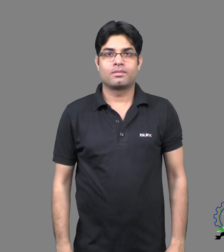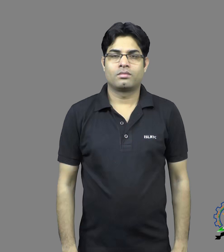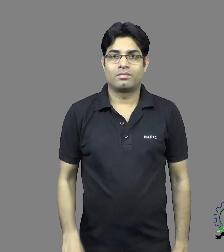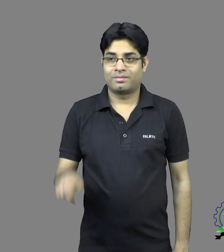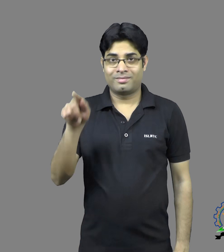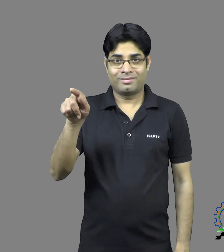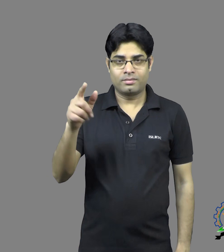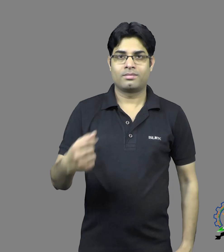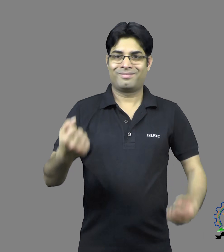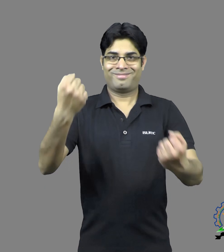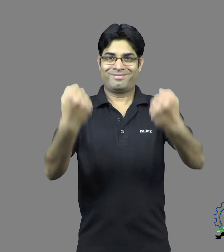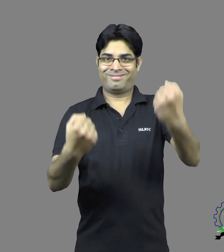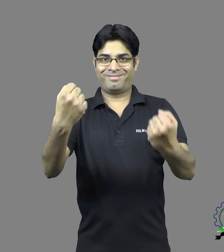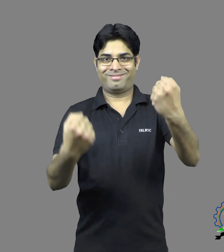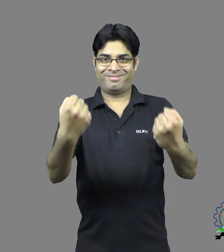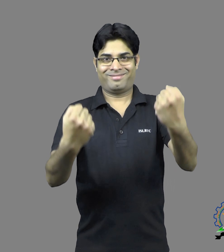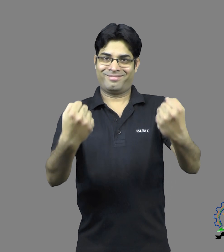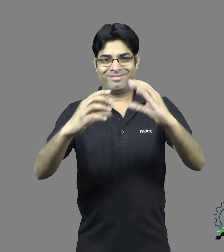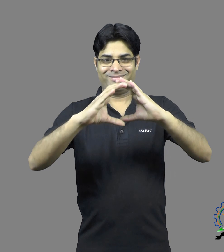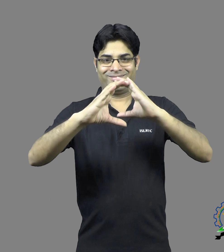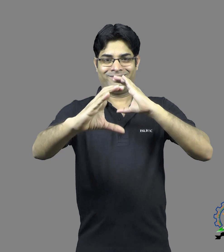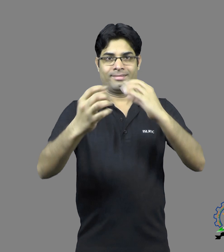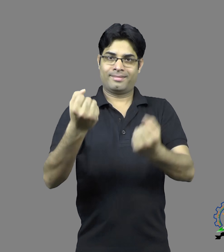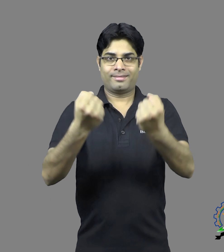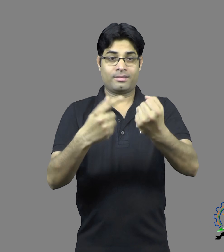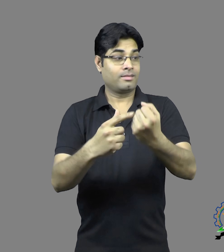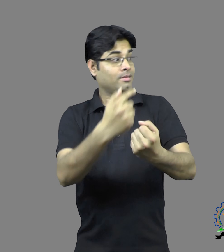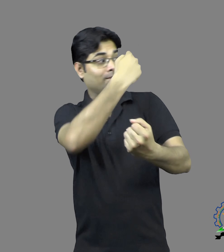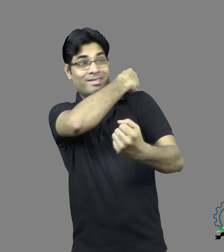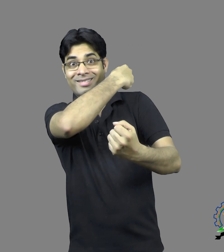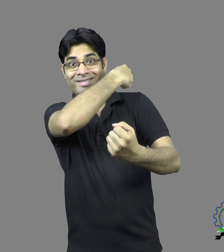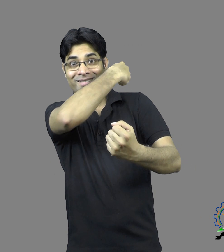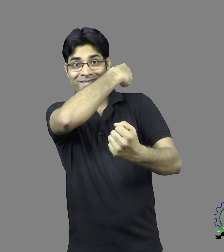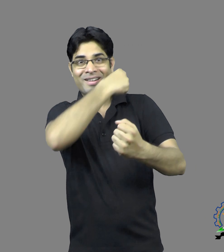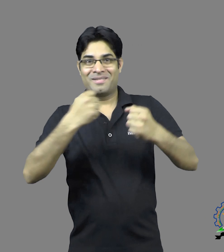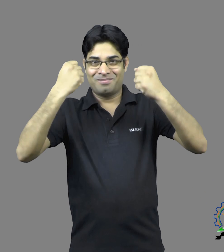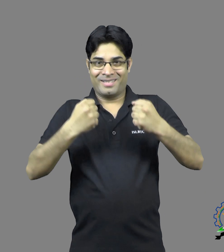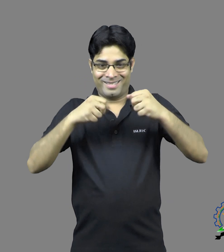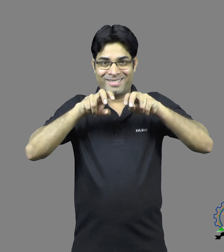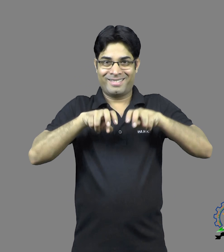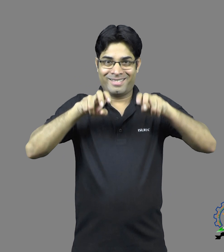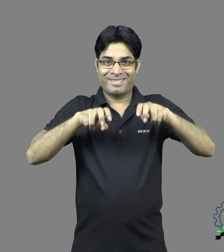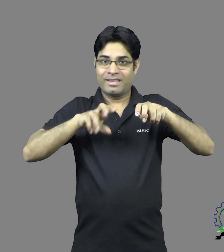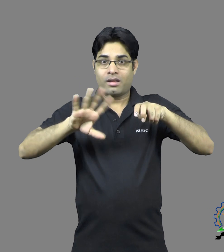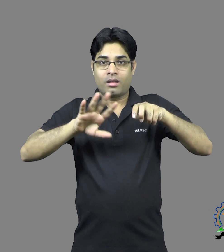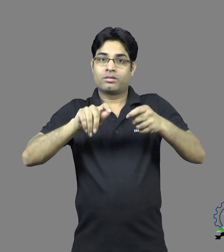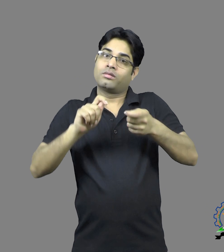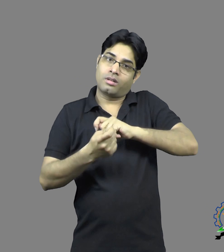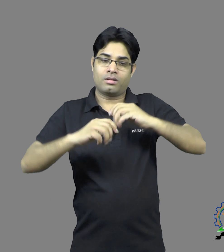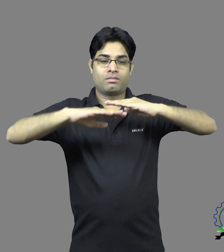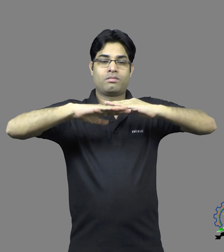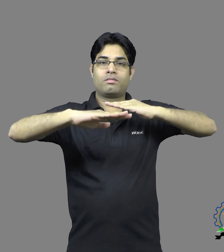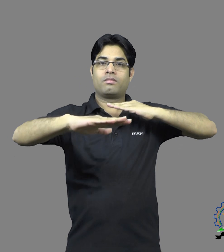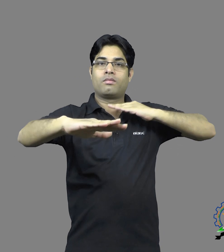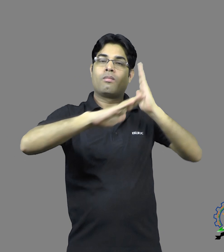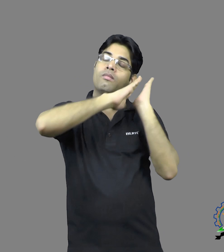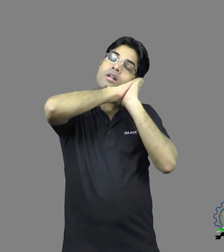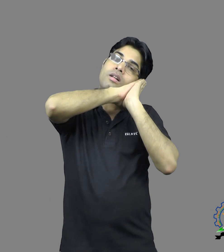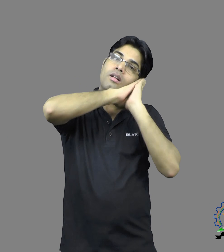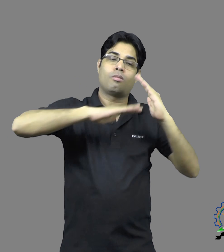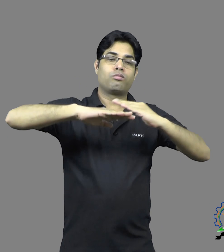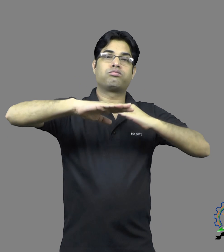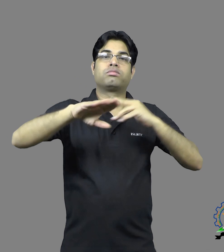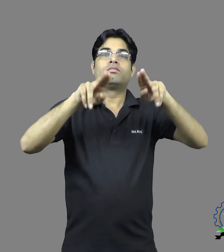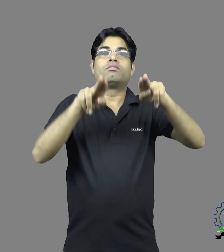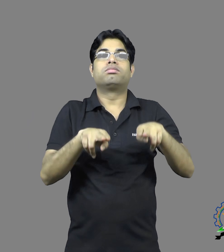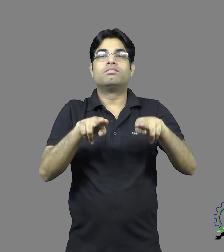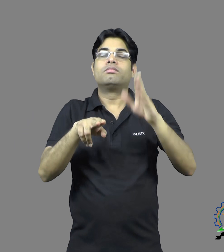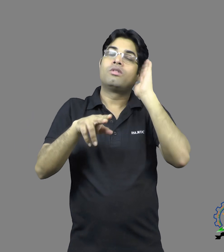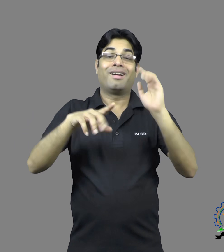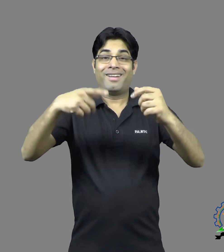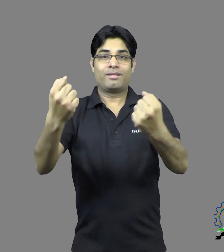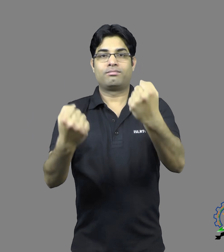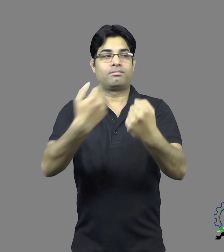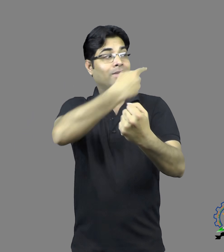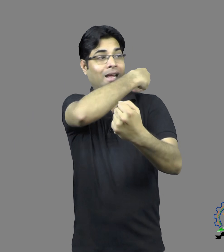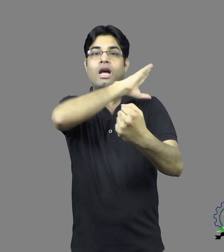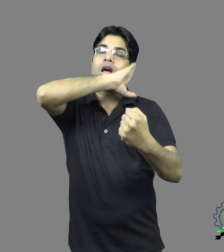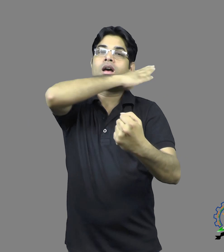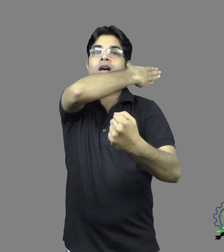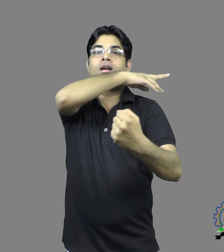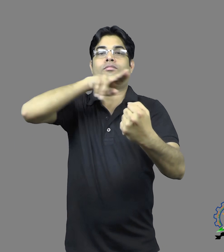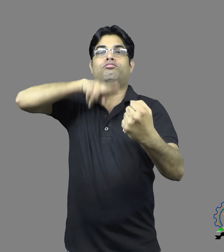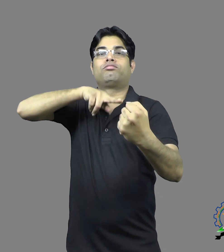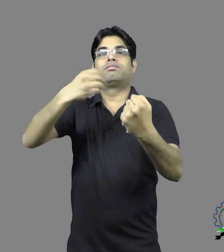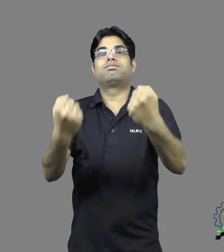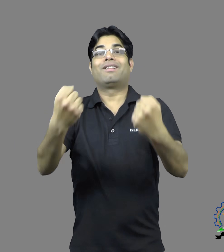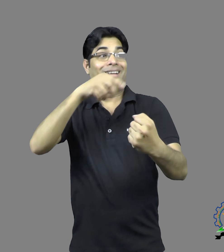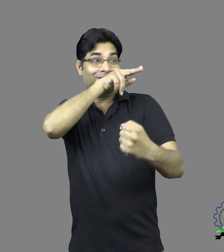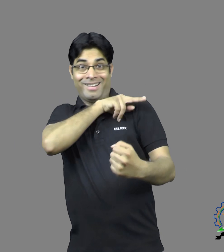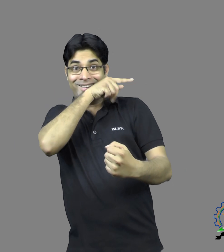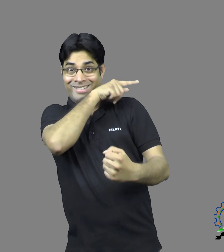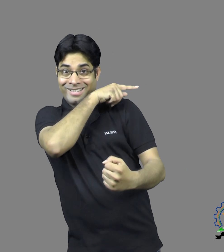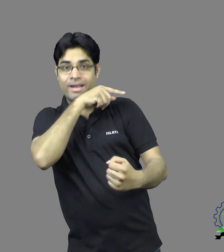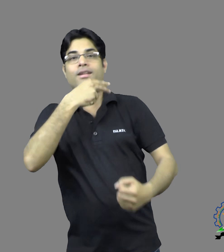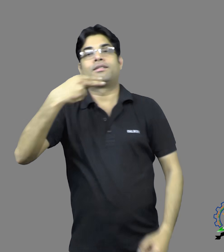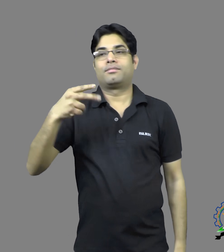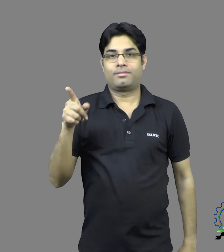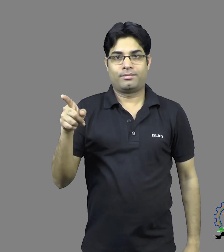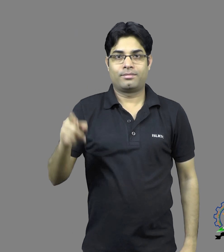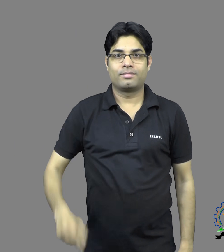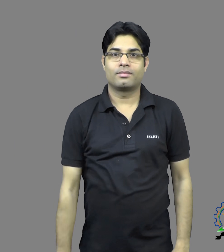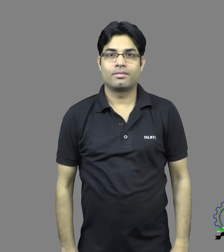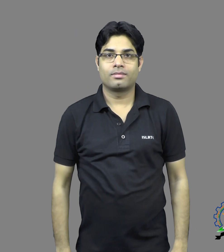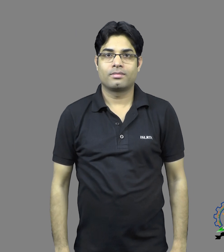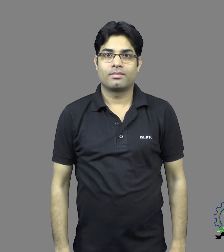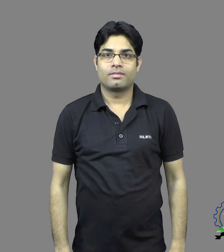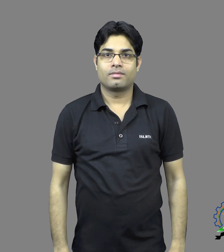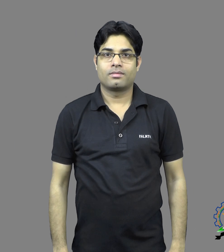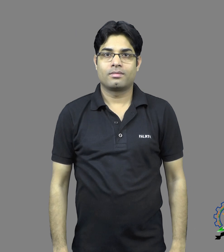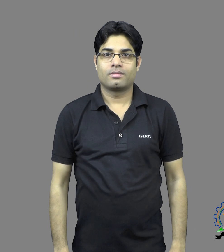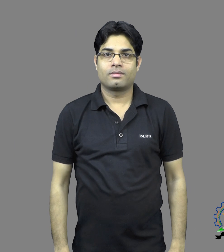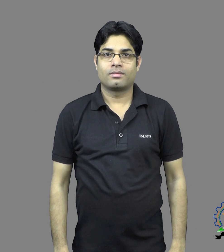Car Air Matress